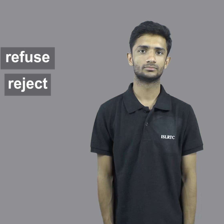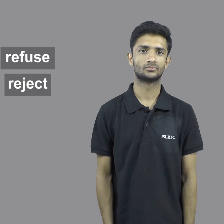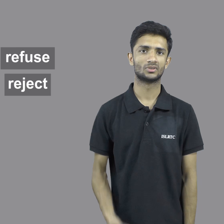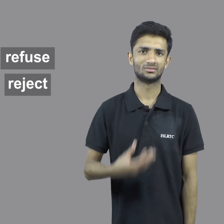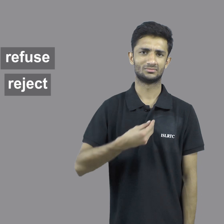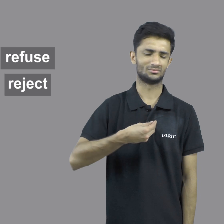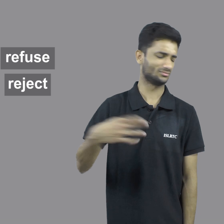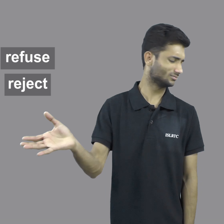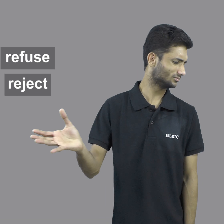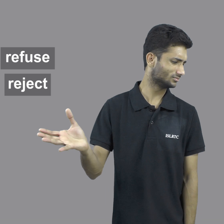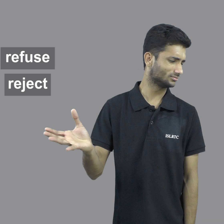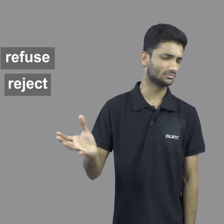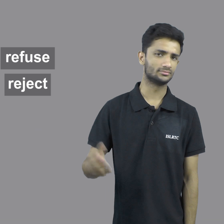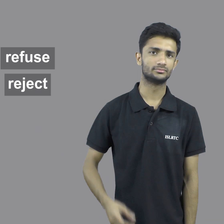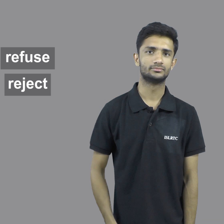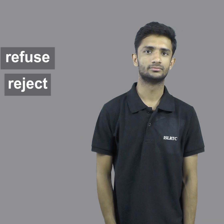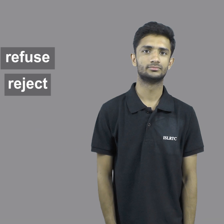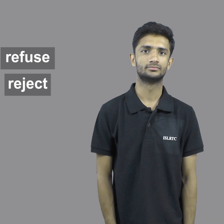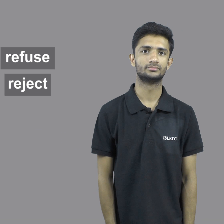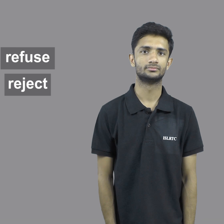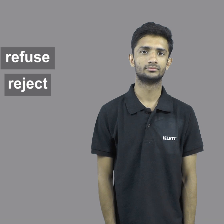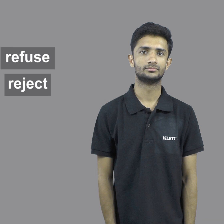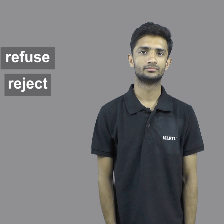Refuse Reject